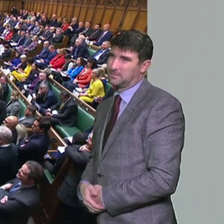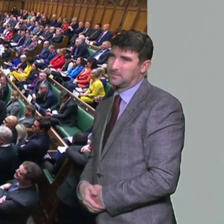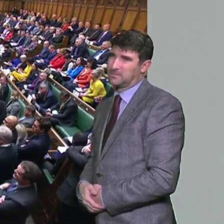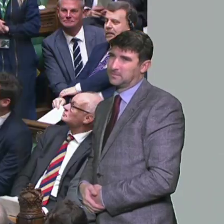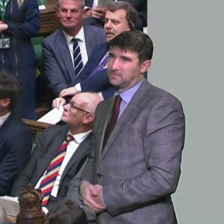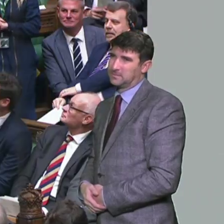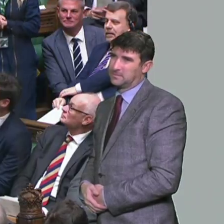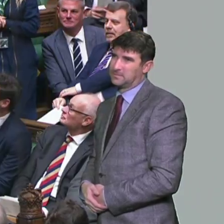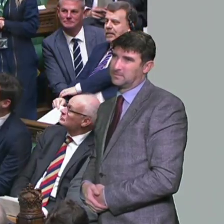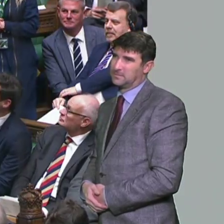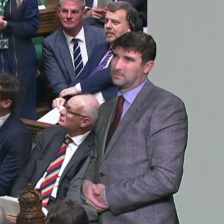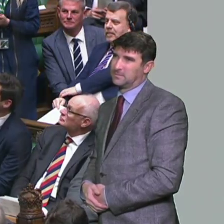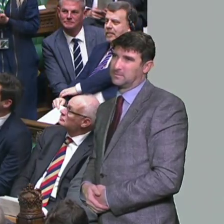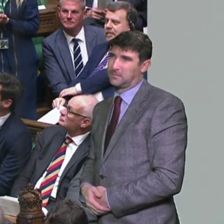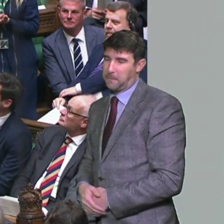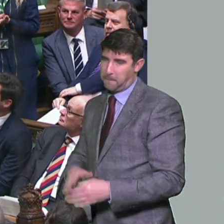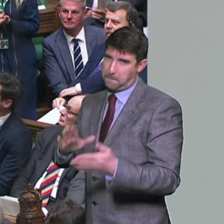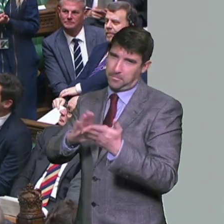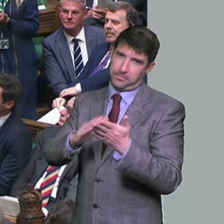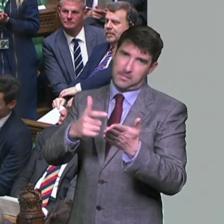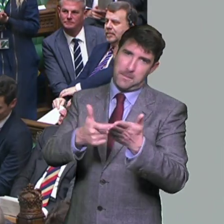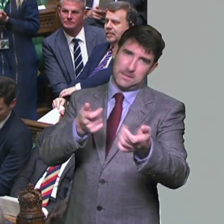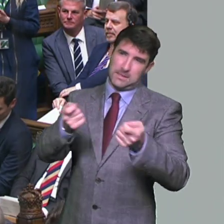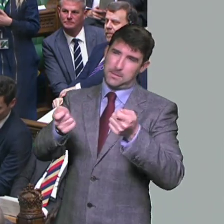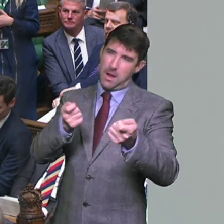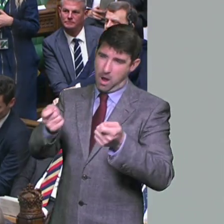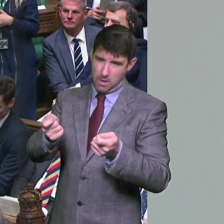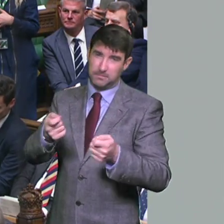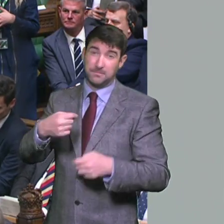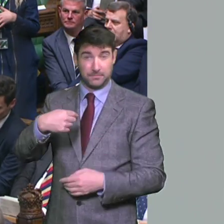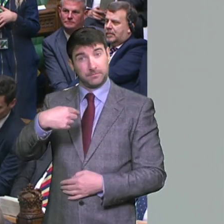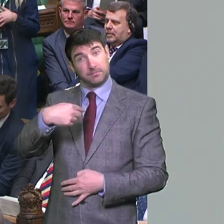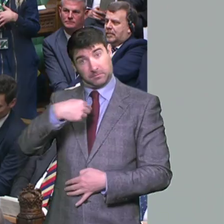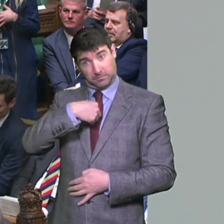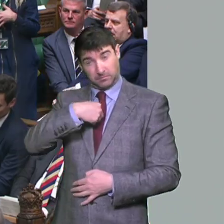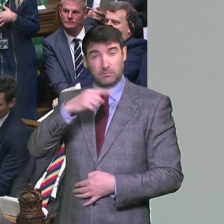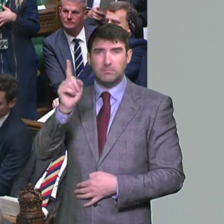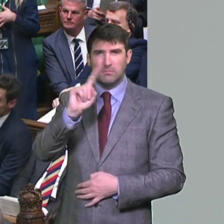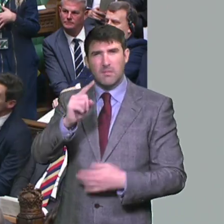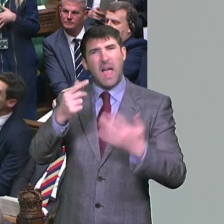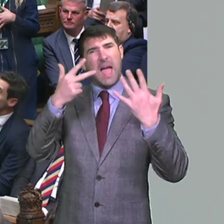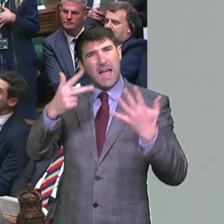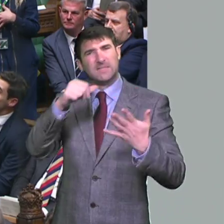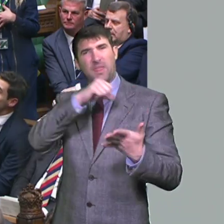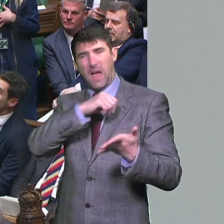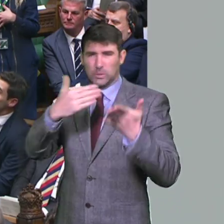In Aldridge-Brownhills, we are at risk of 8,000 new homes being dumped in the constituency.